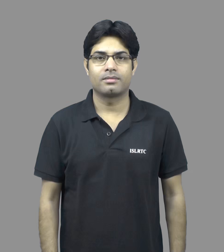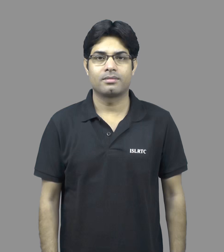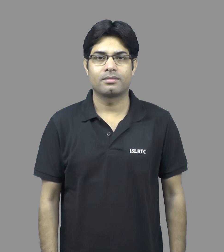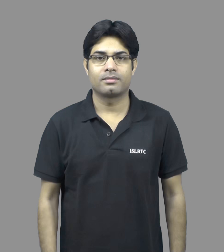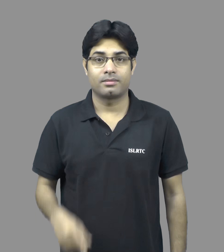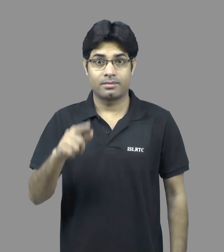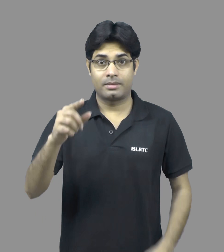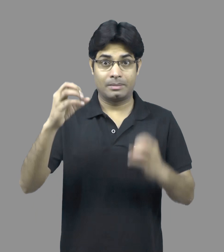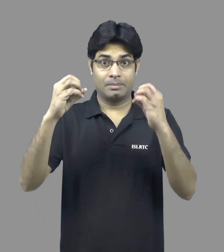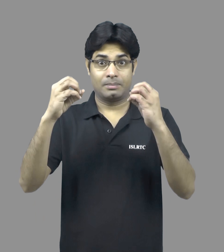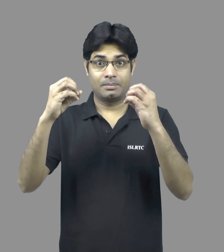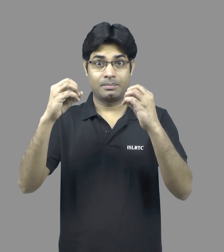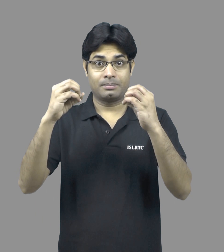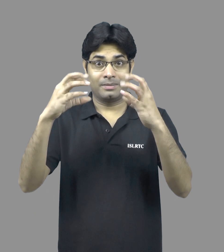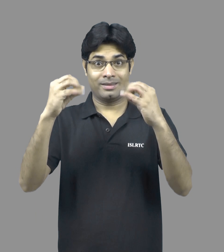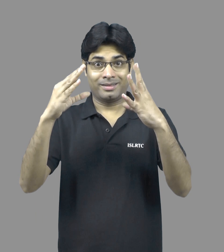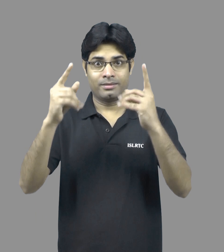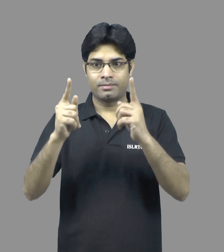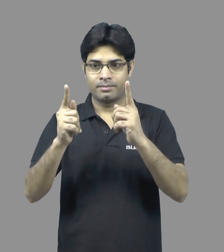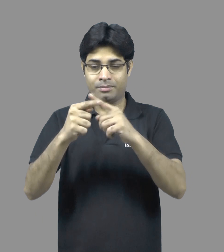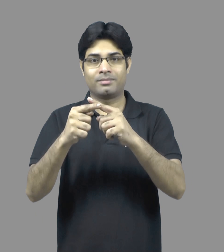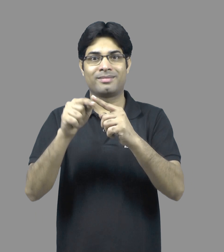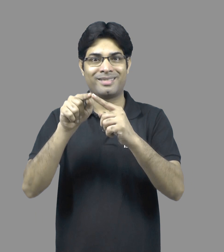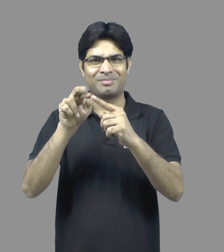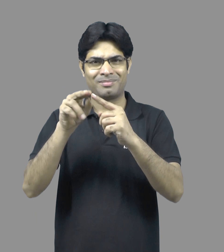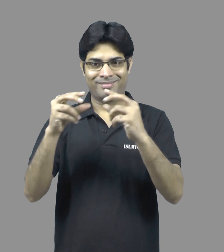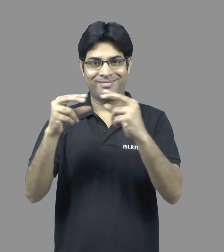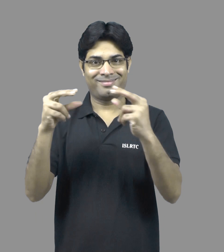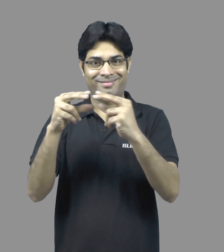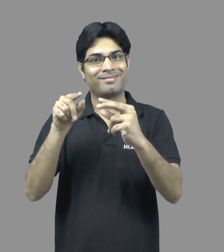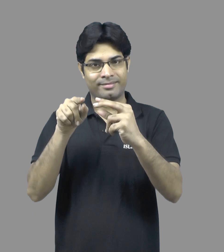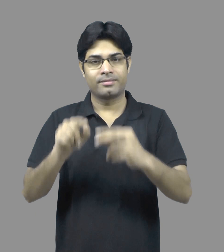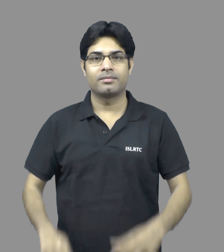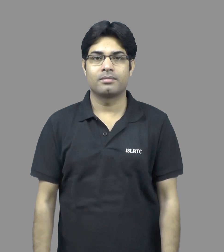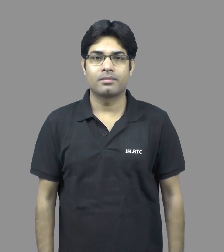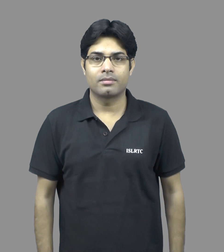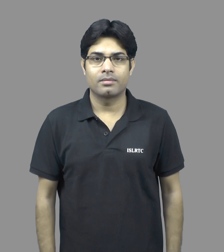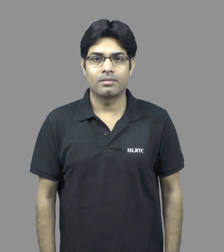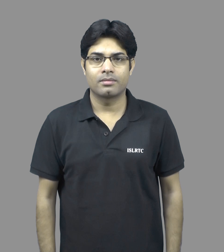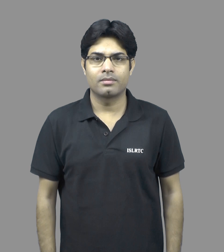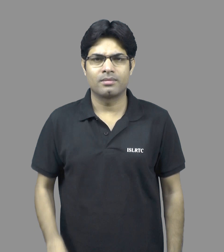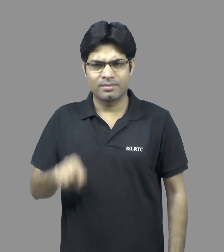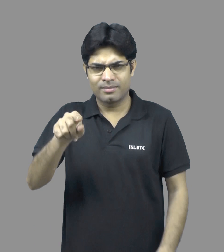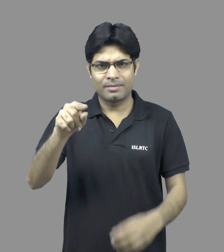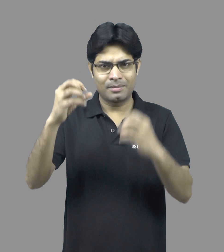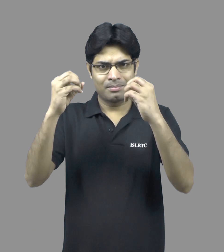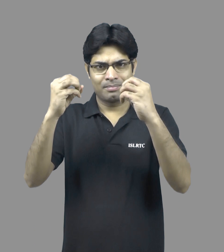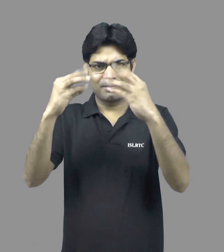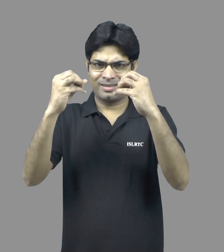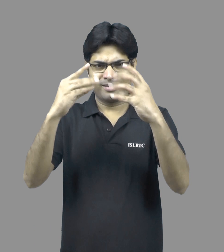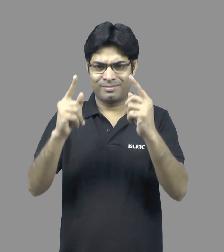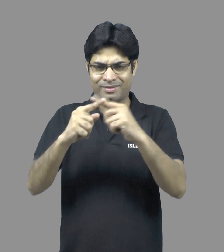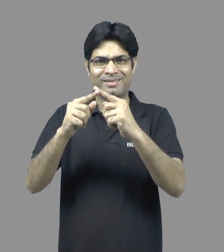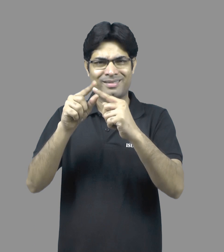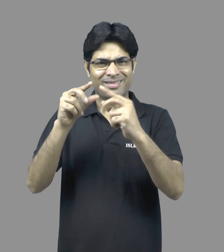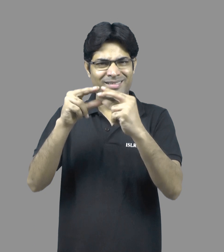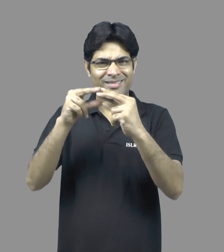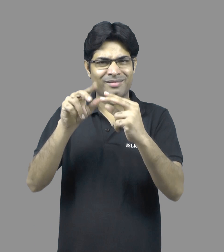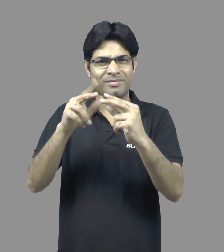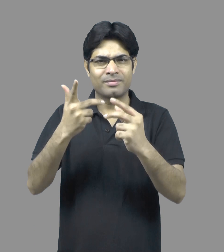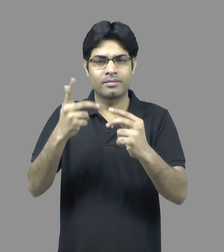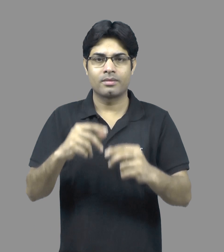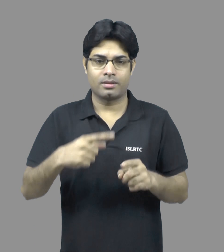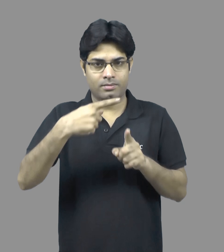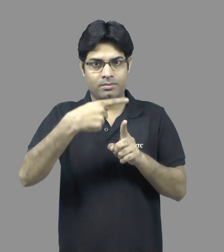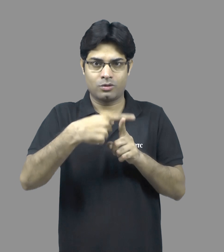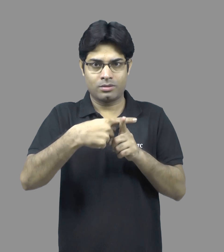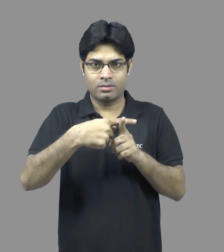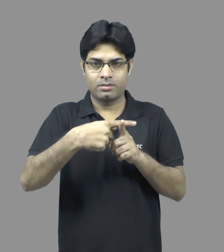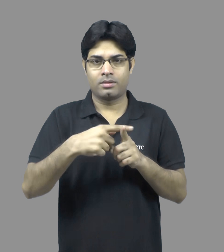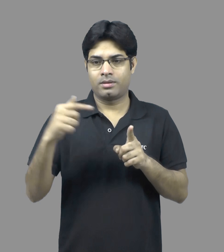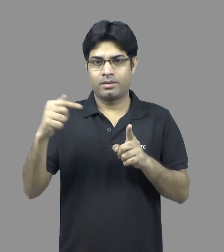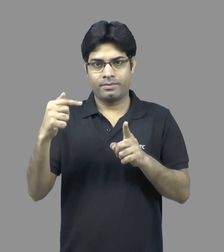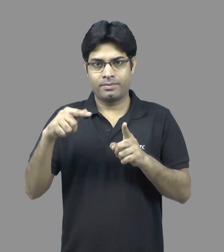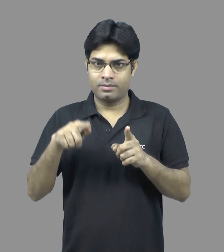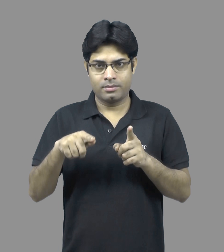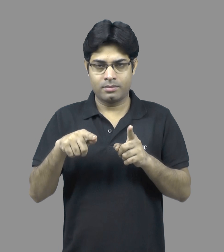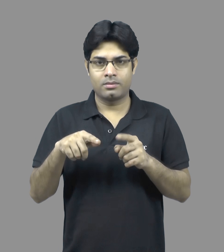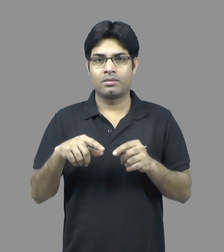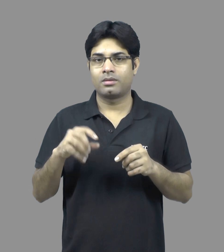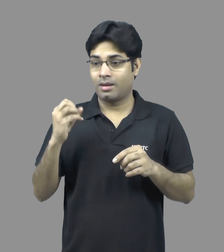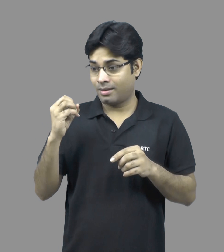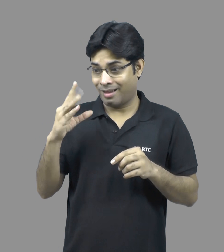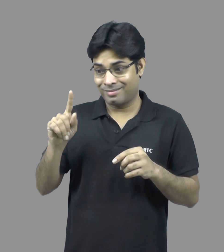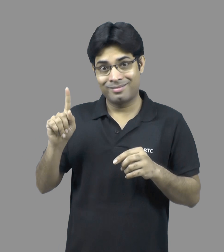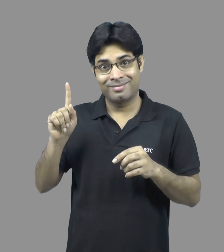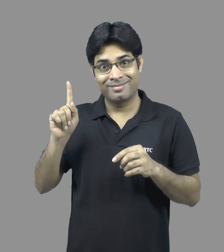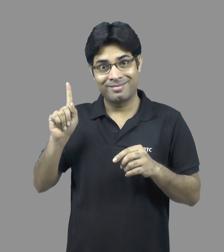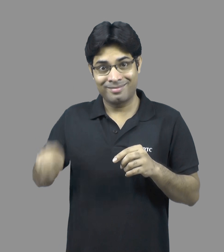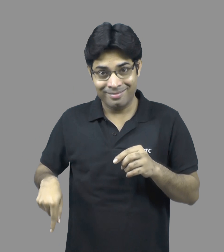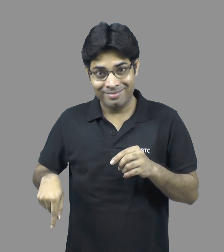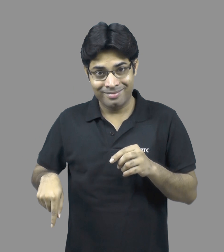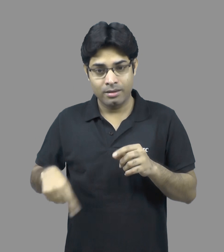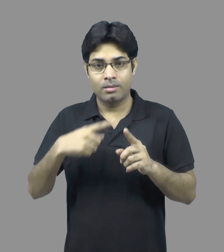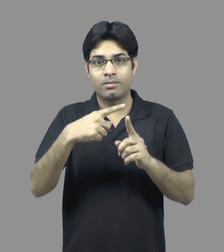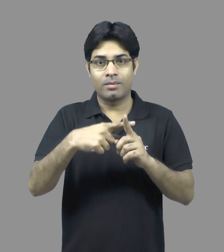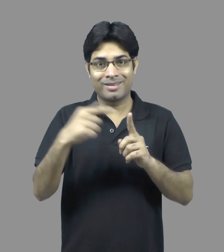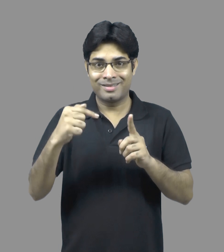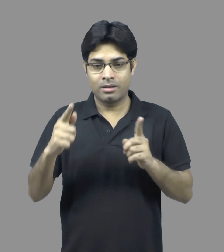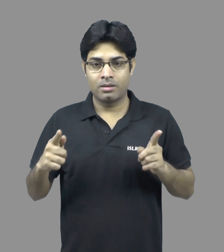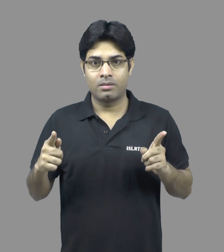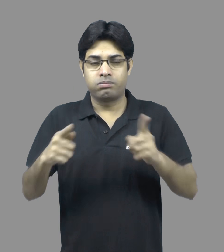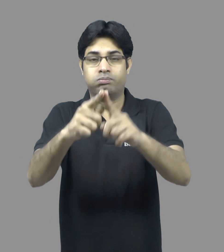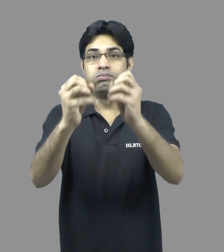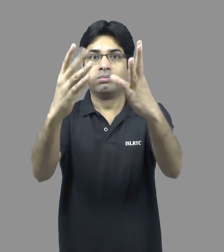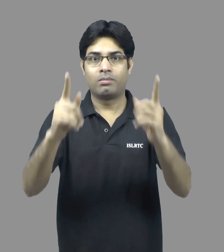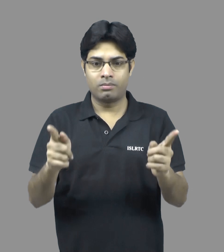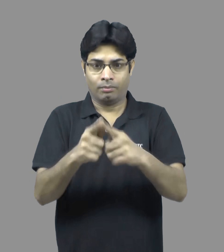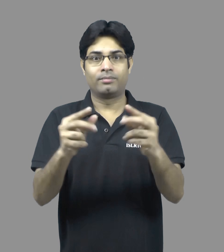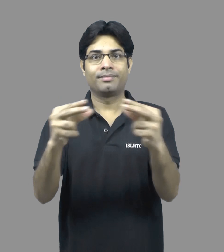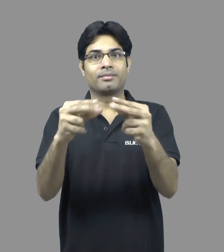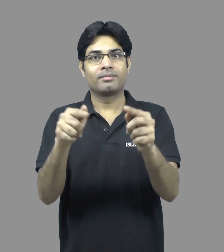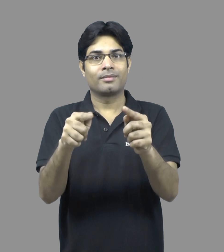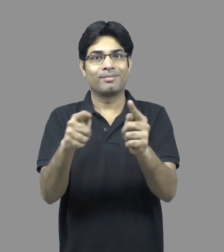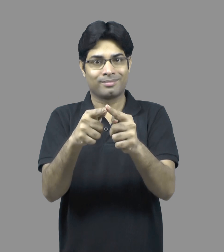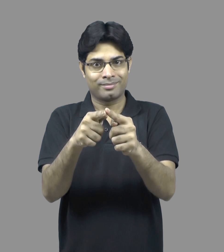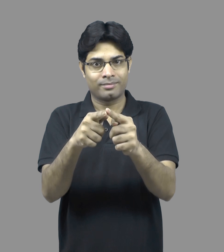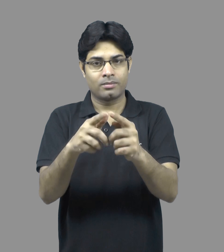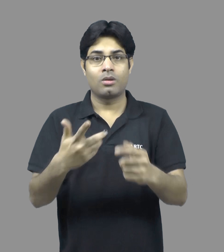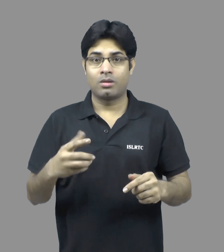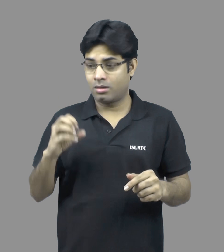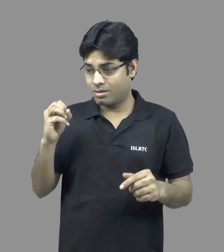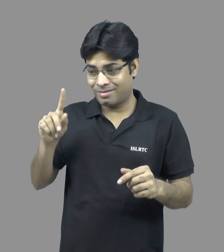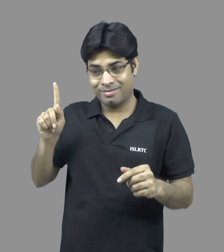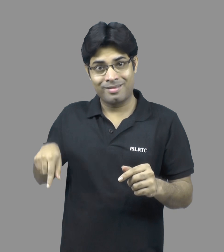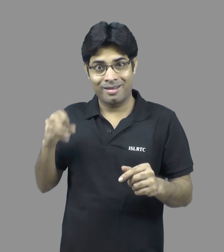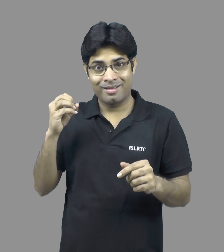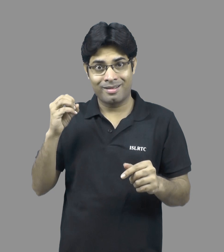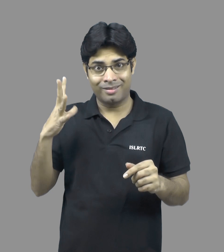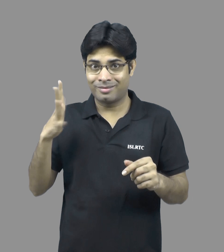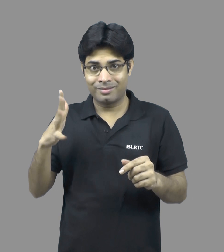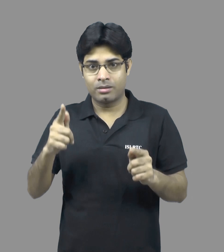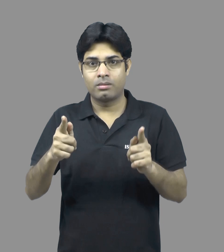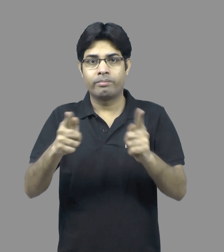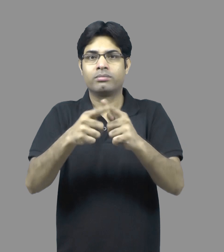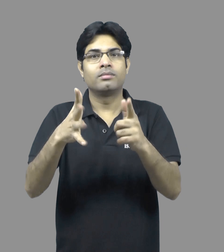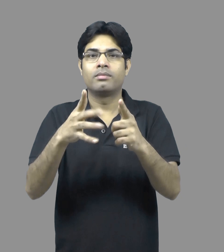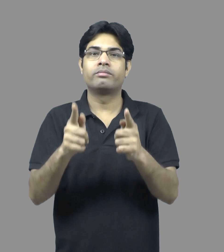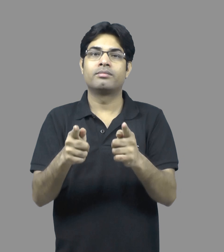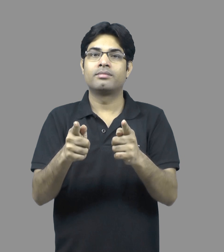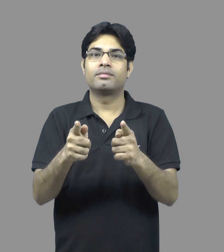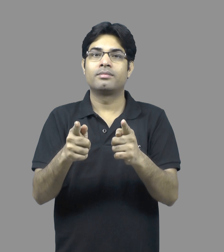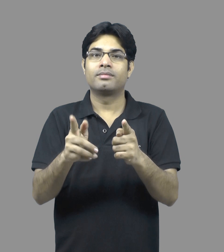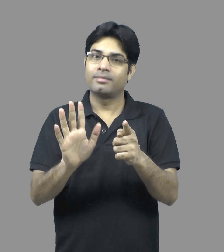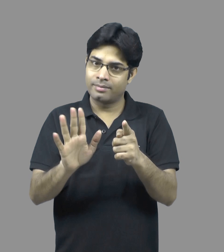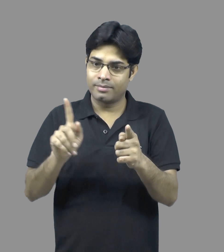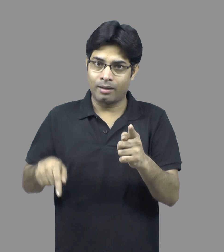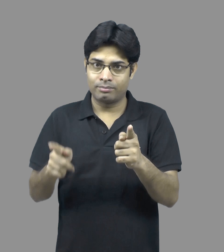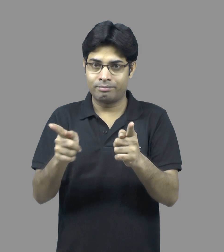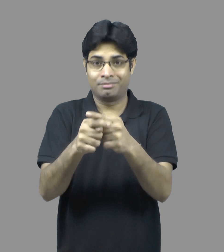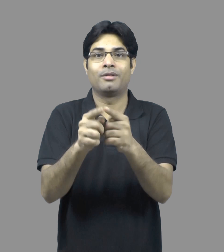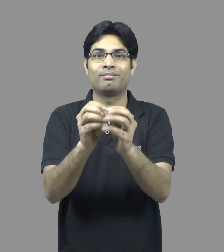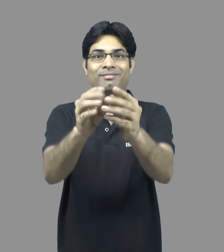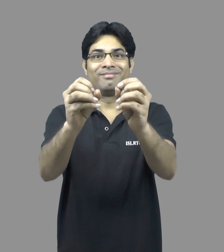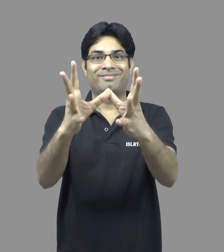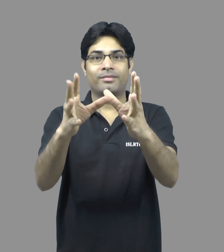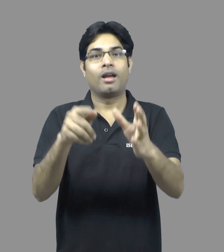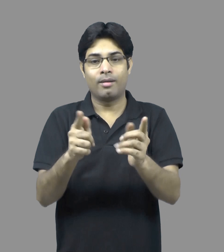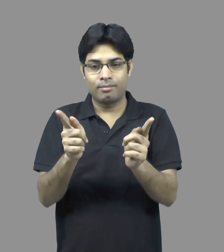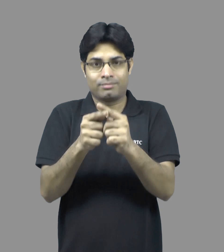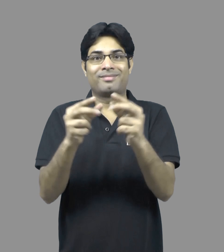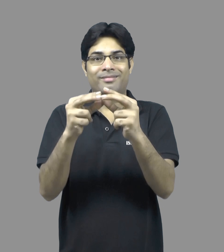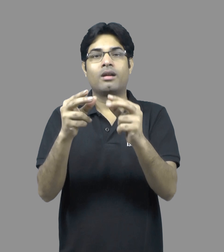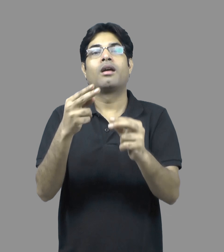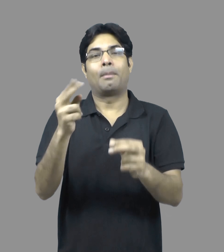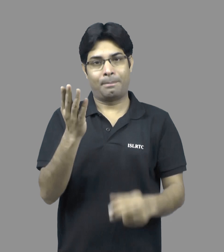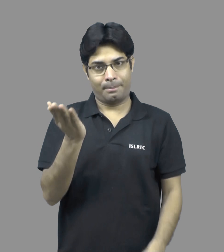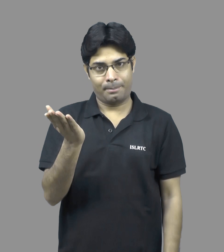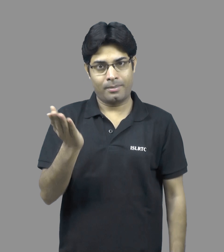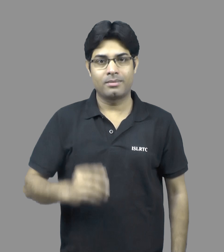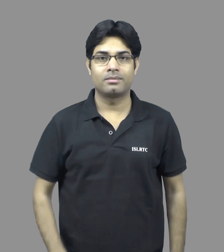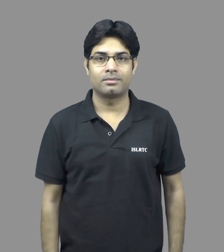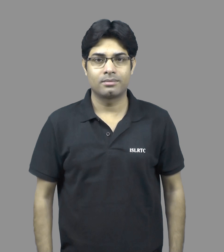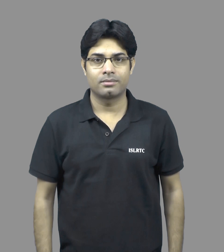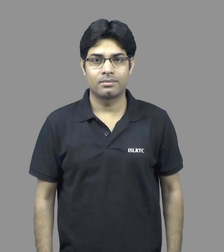Electromagnet